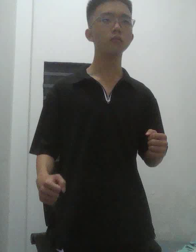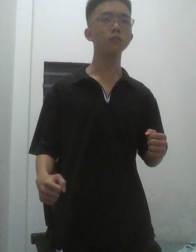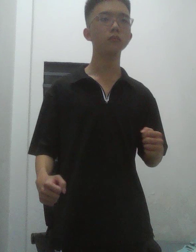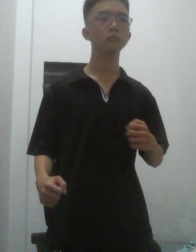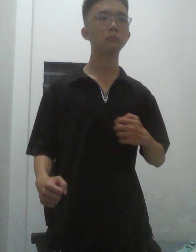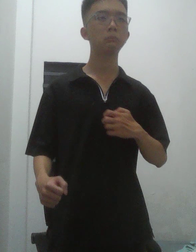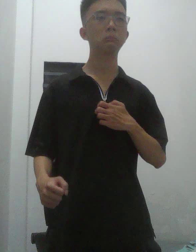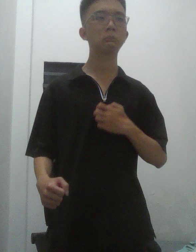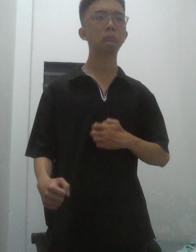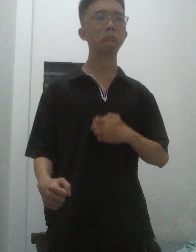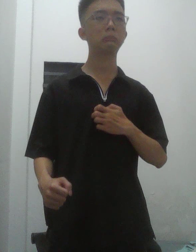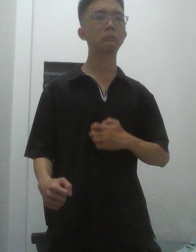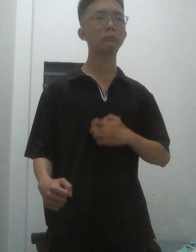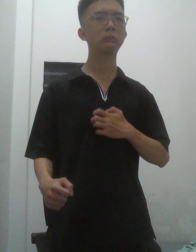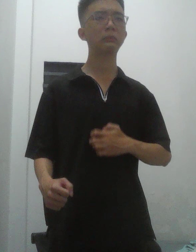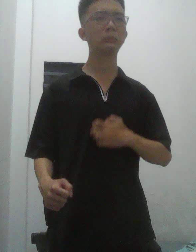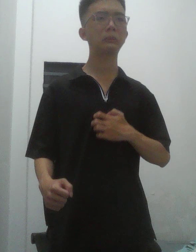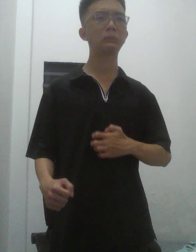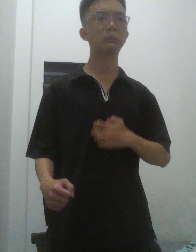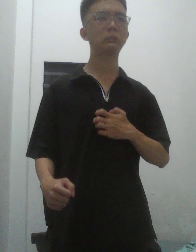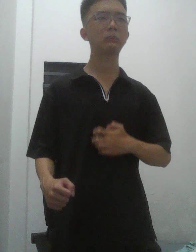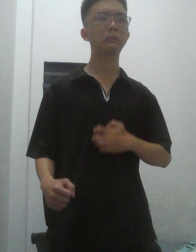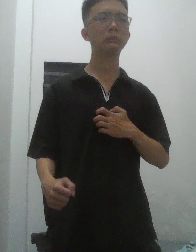ghen